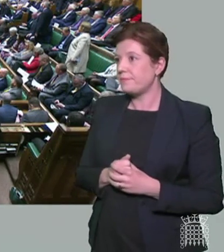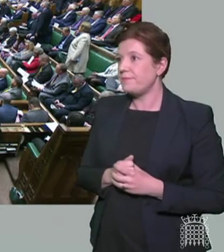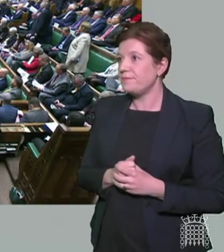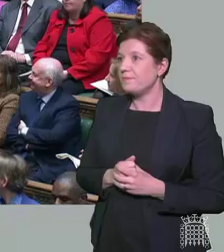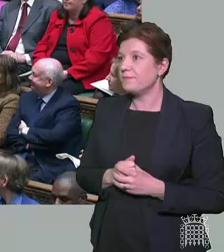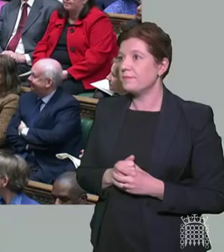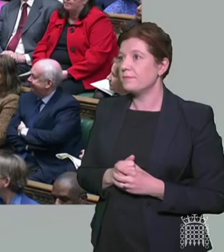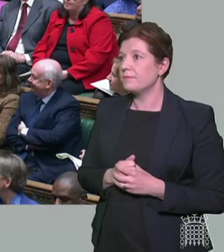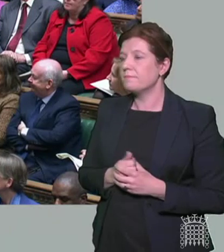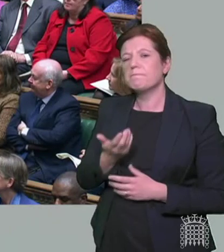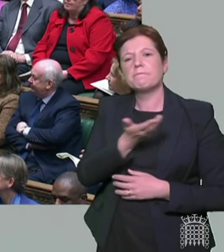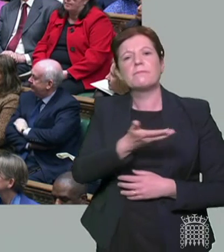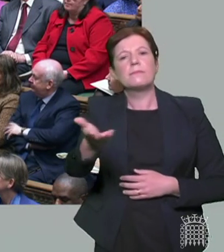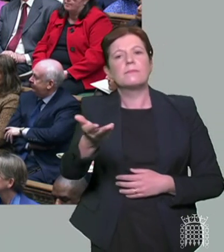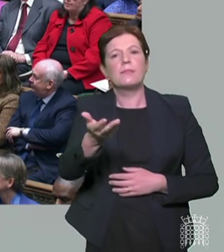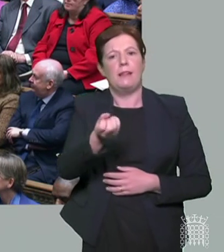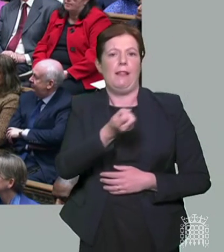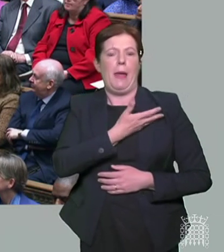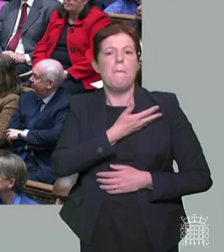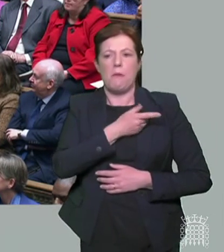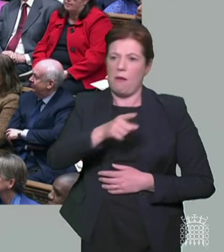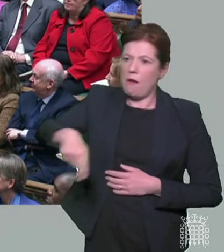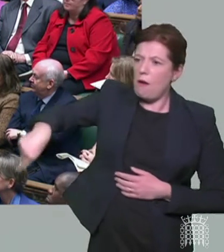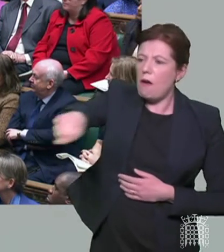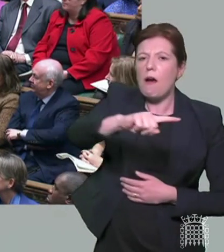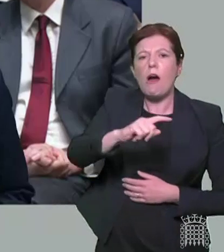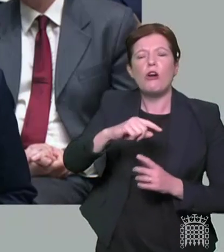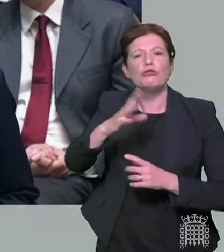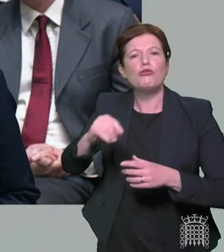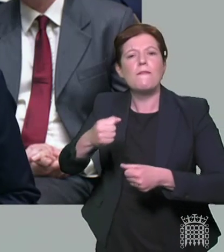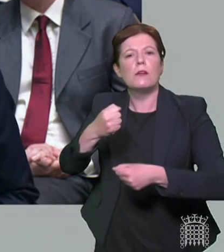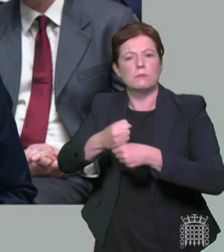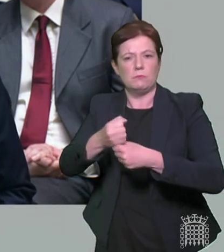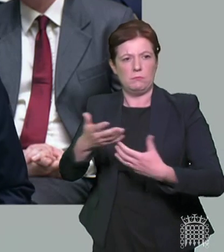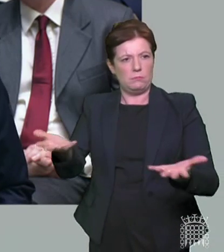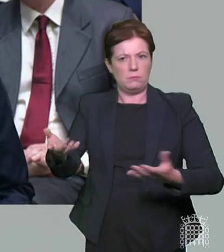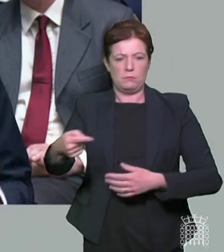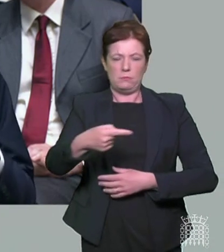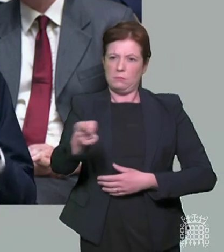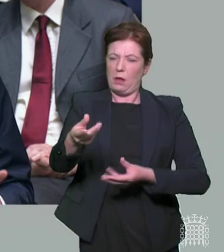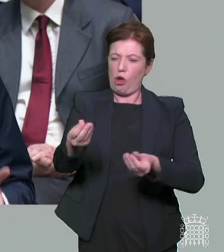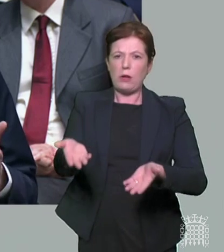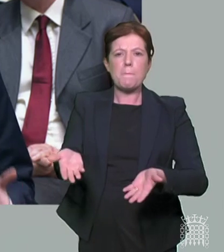This Conservative Government are raising taxes on working people in the middle of a cost of living crisis.